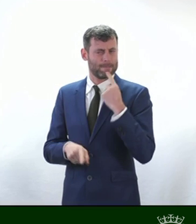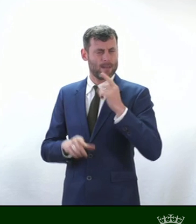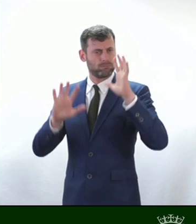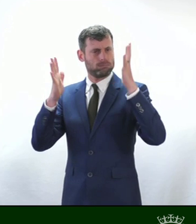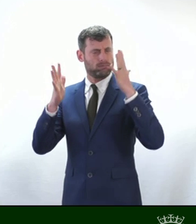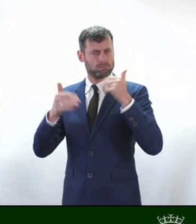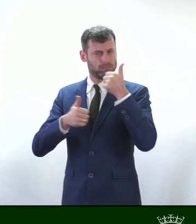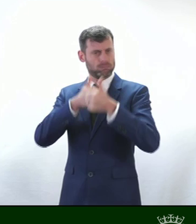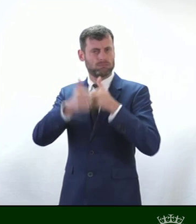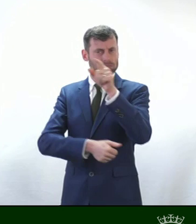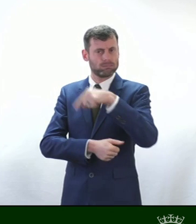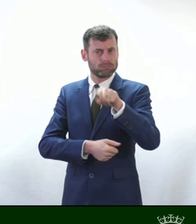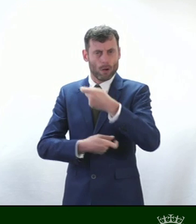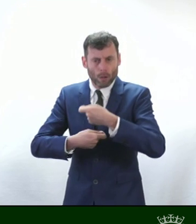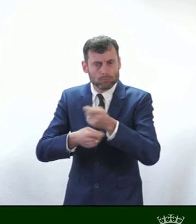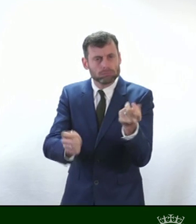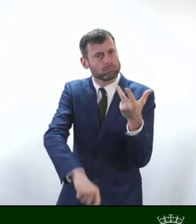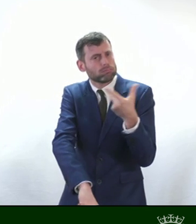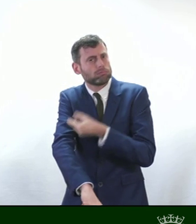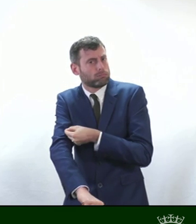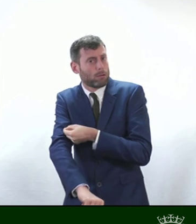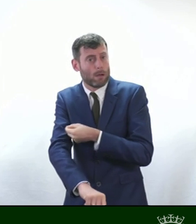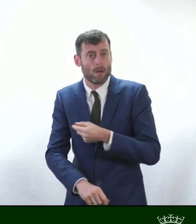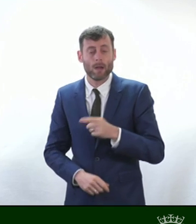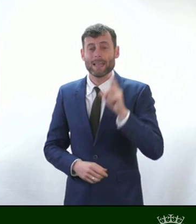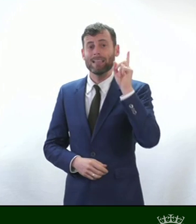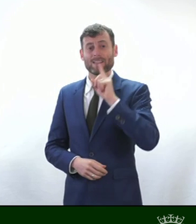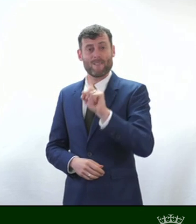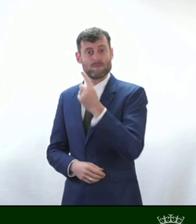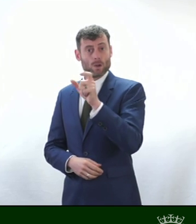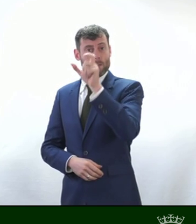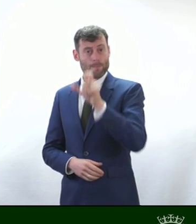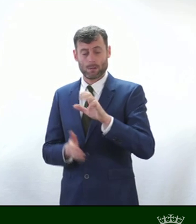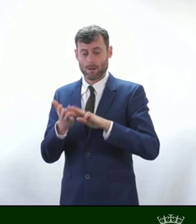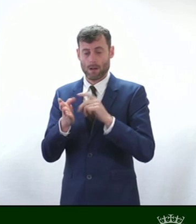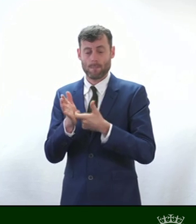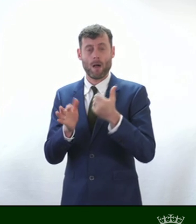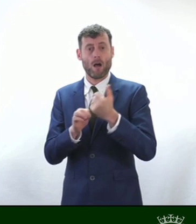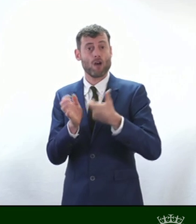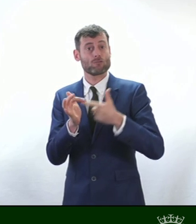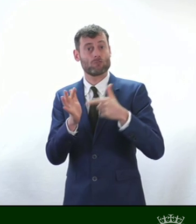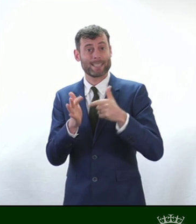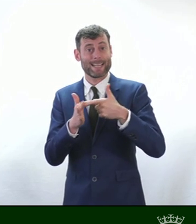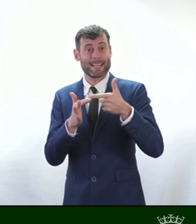It was fantastic to see the first person, Margaret Keenan, receive the vaccine yesterday.